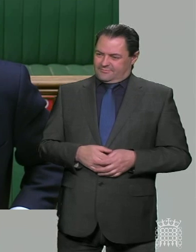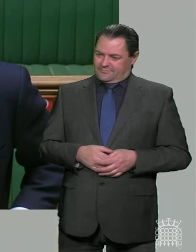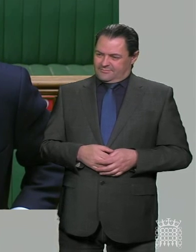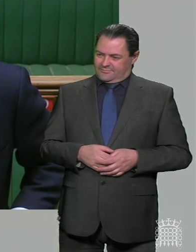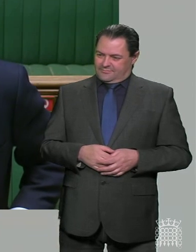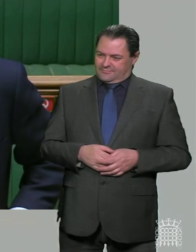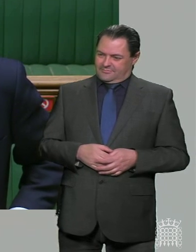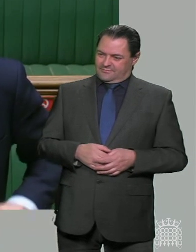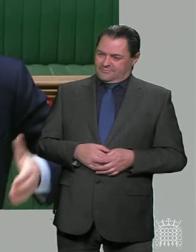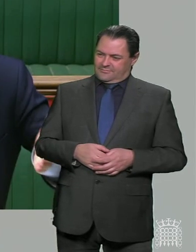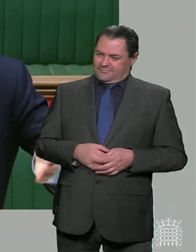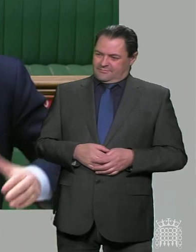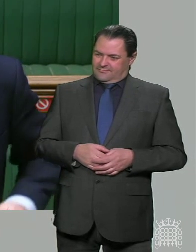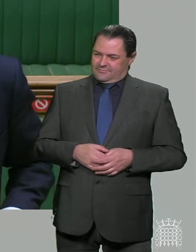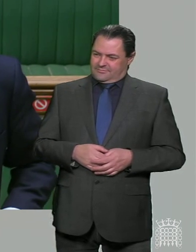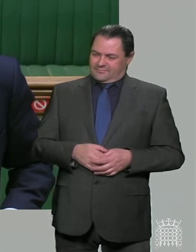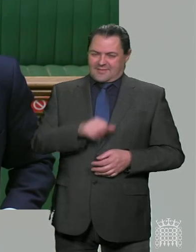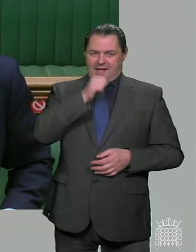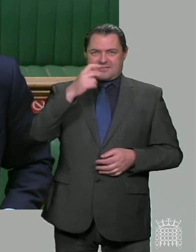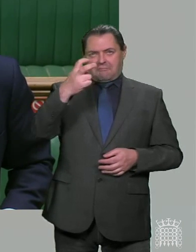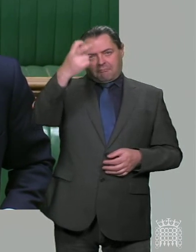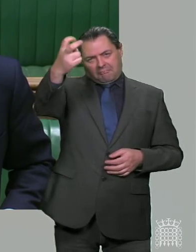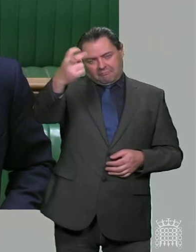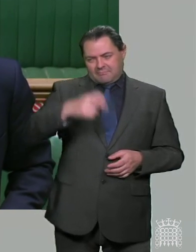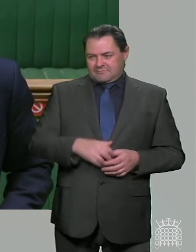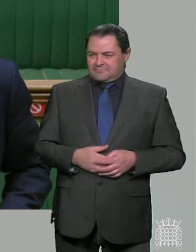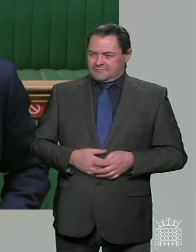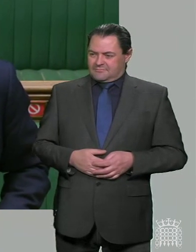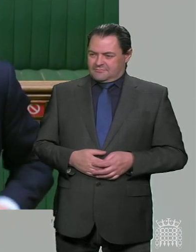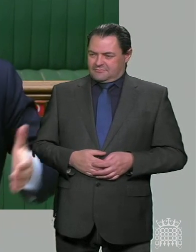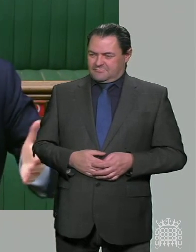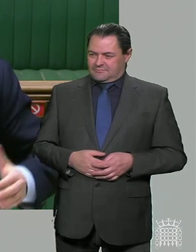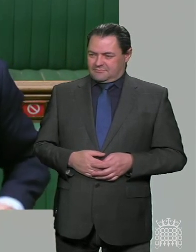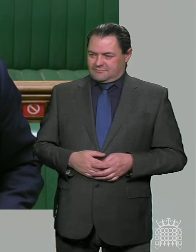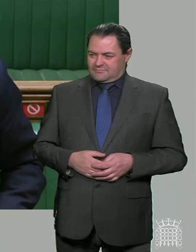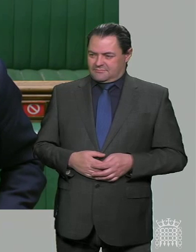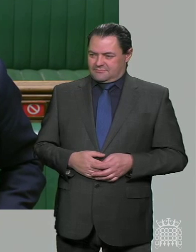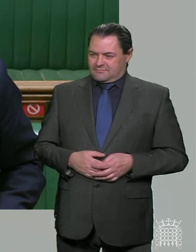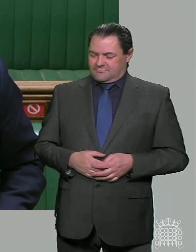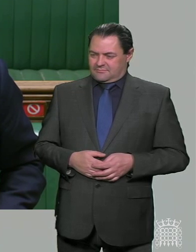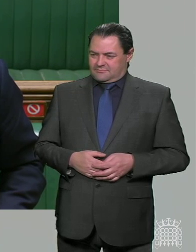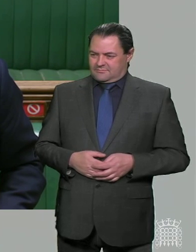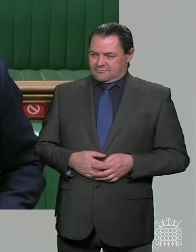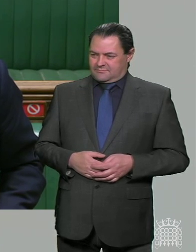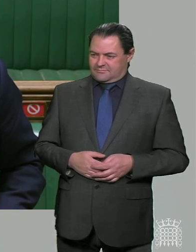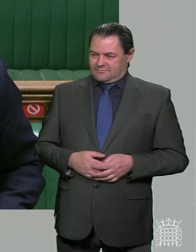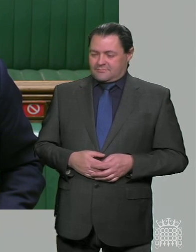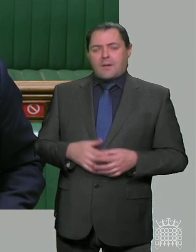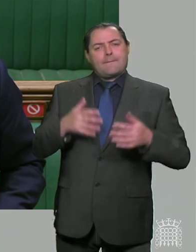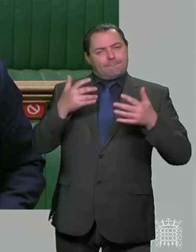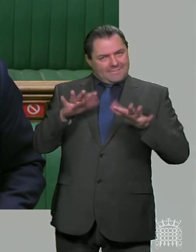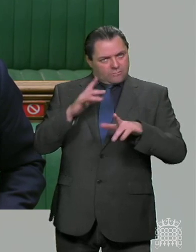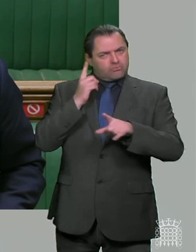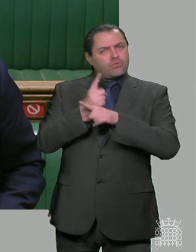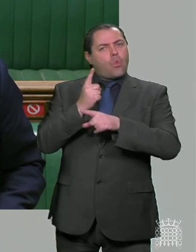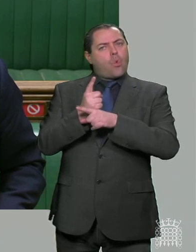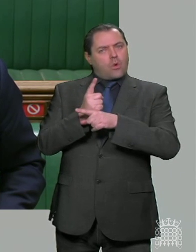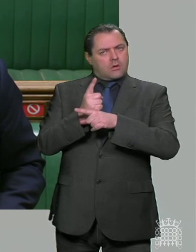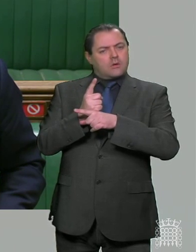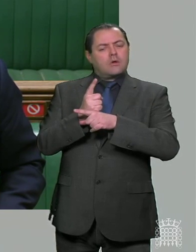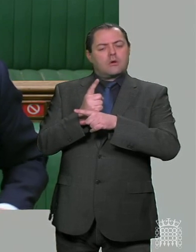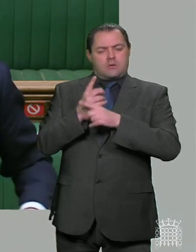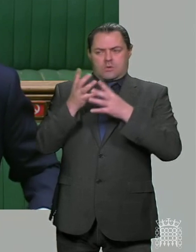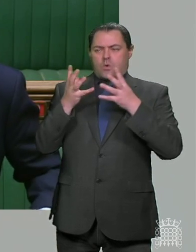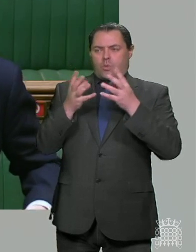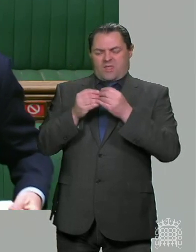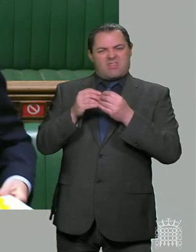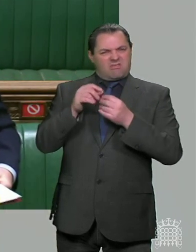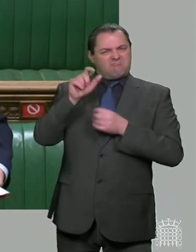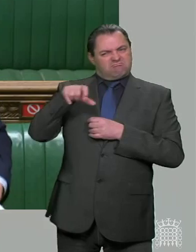Actually, I have had conversations on that very matter already with Kristalina Georgiera.